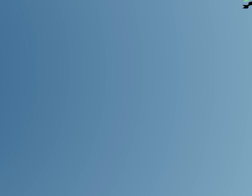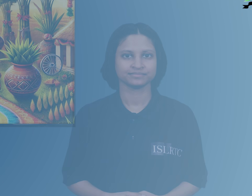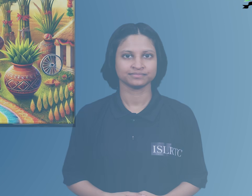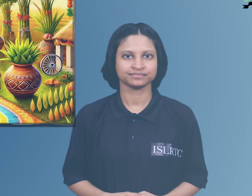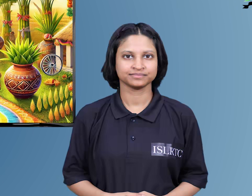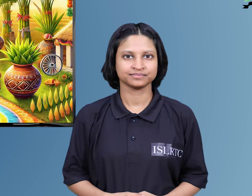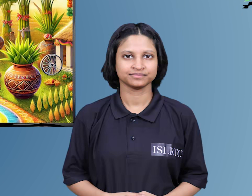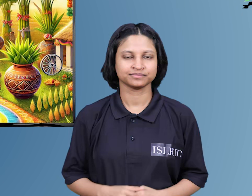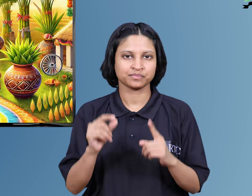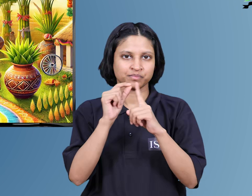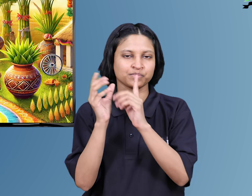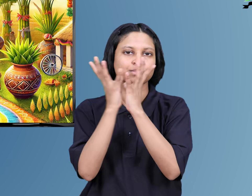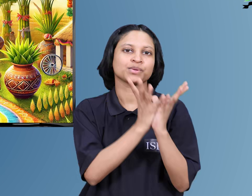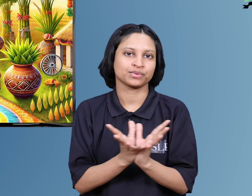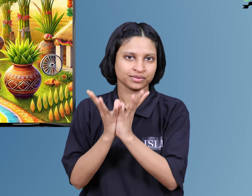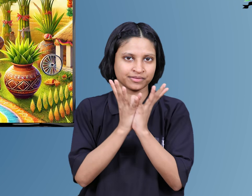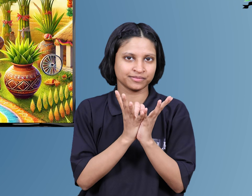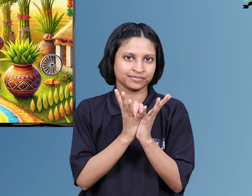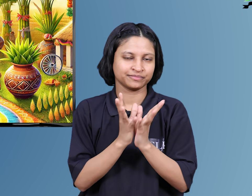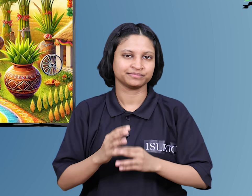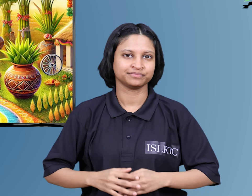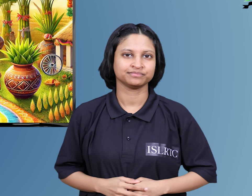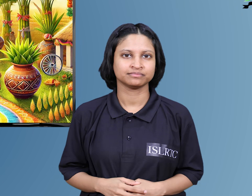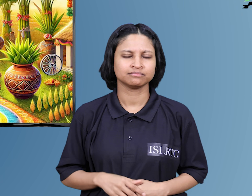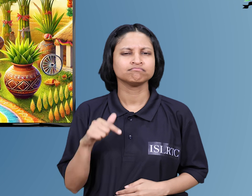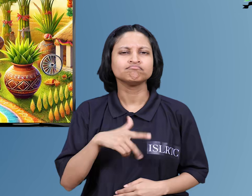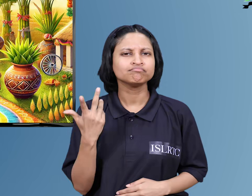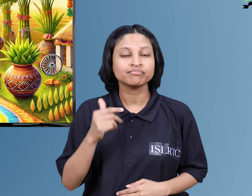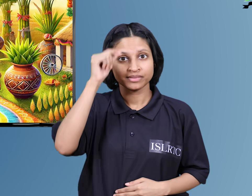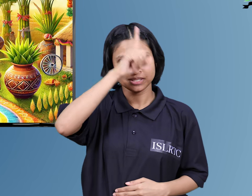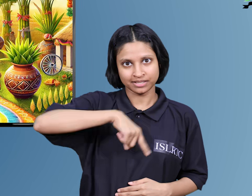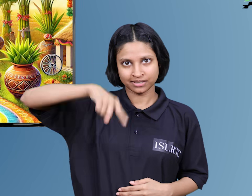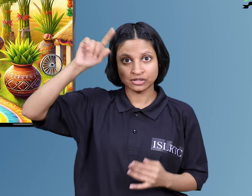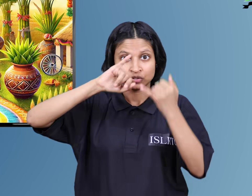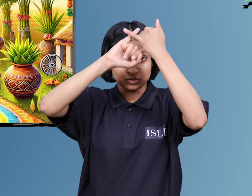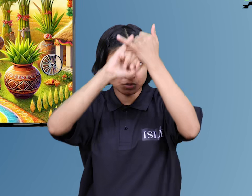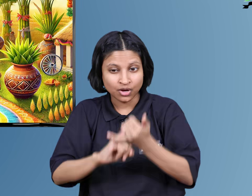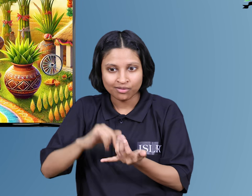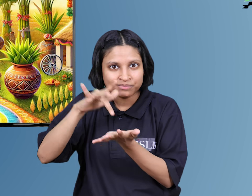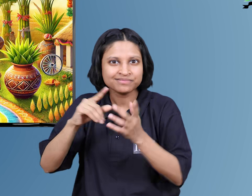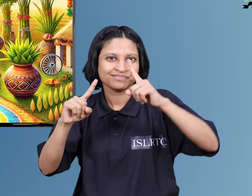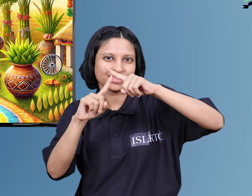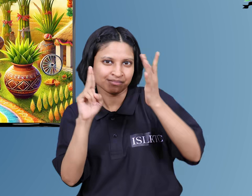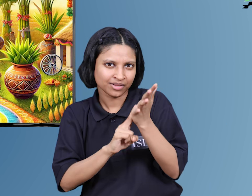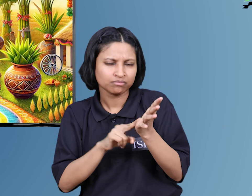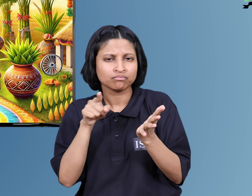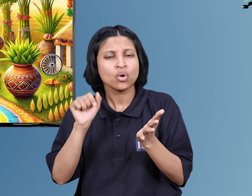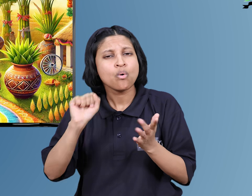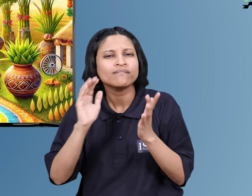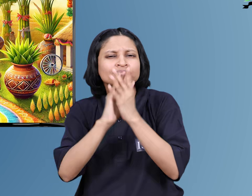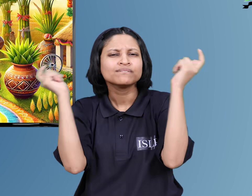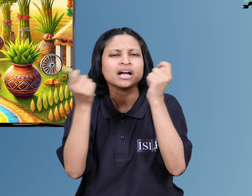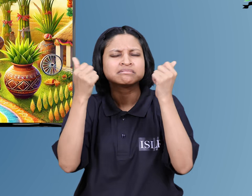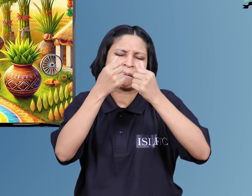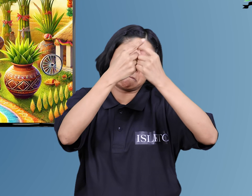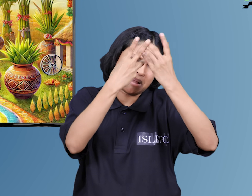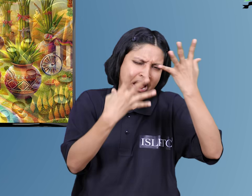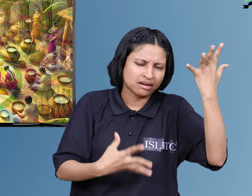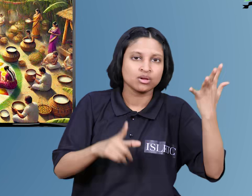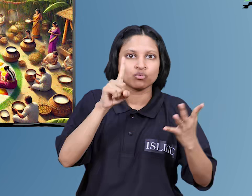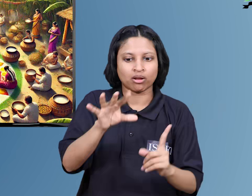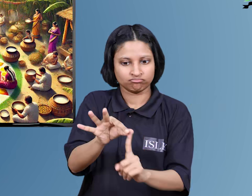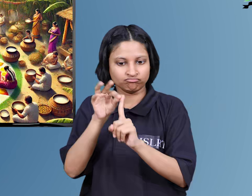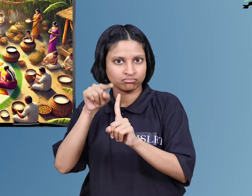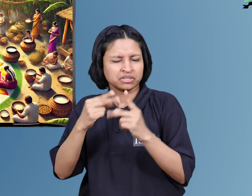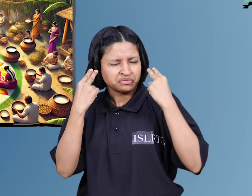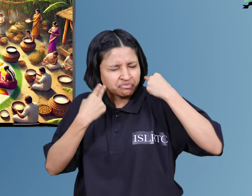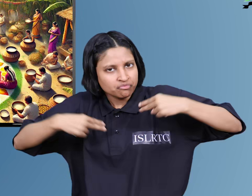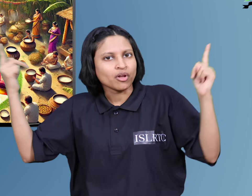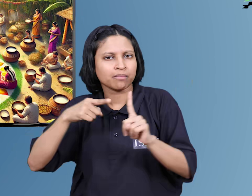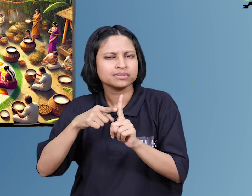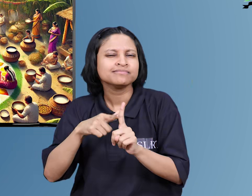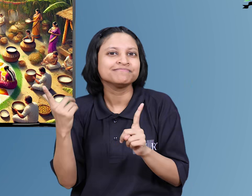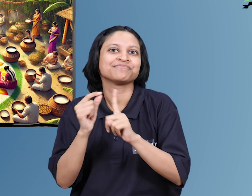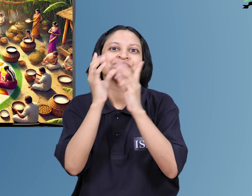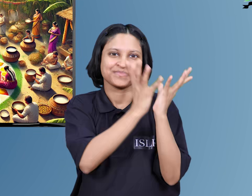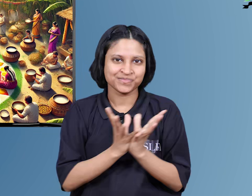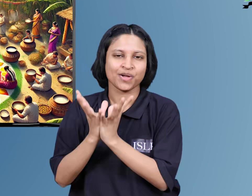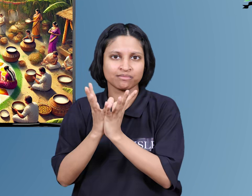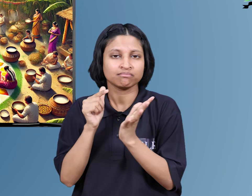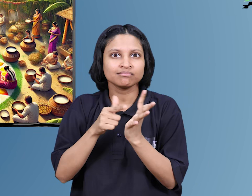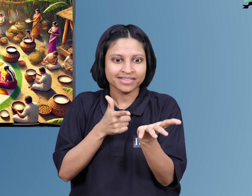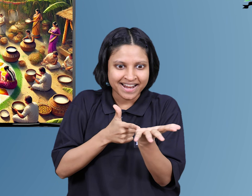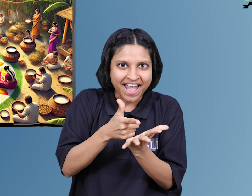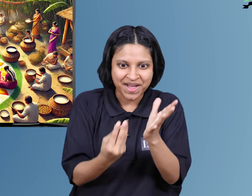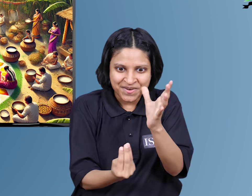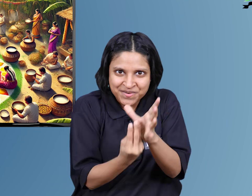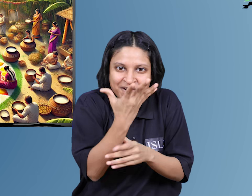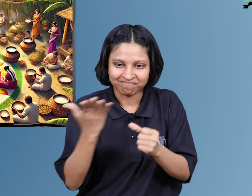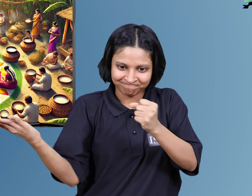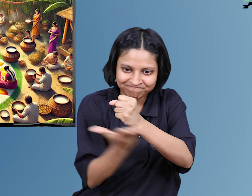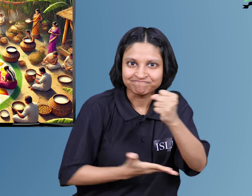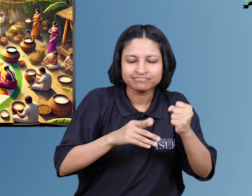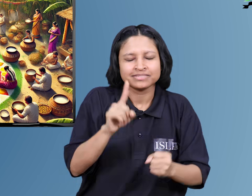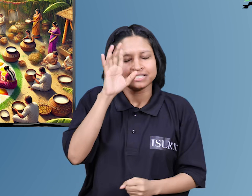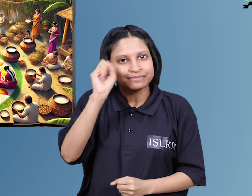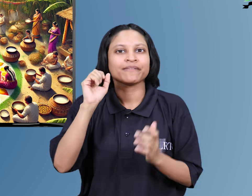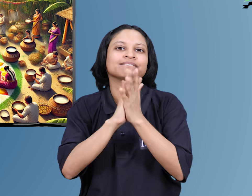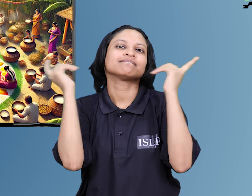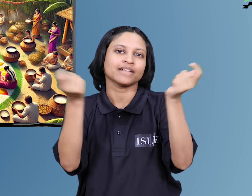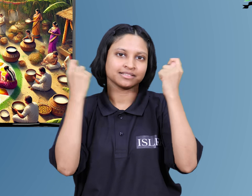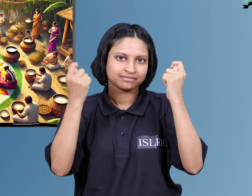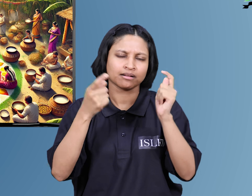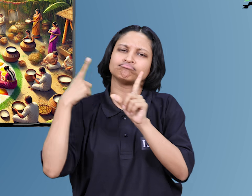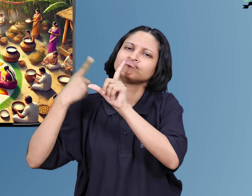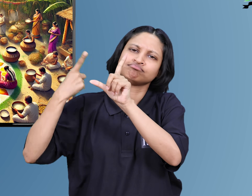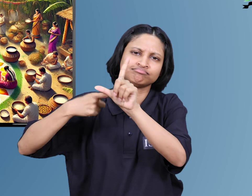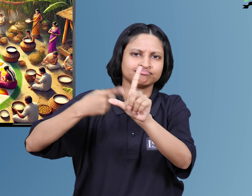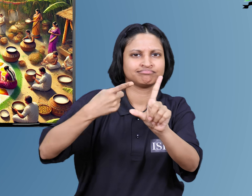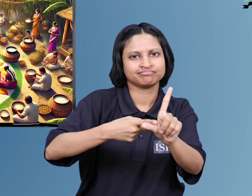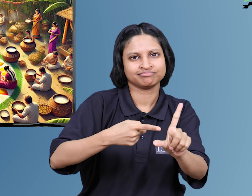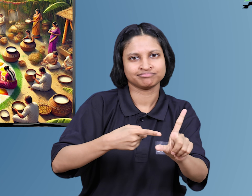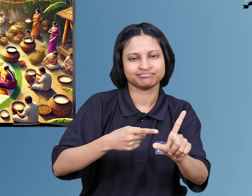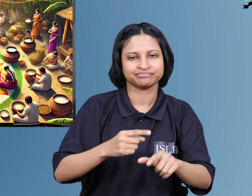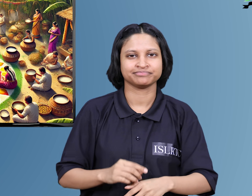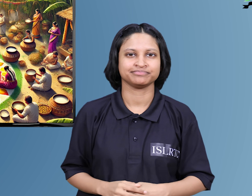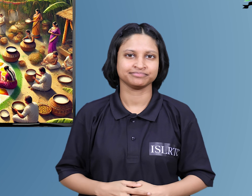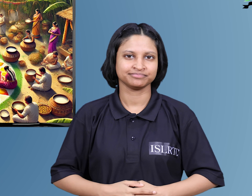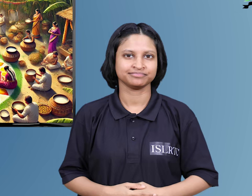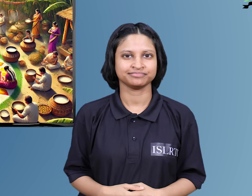Pongal A major harvest festival celebrated in Tamil Nadu, in south India.